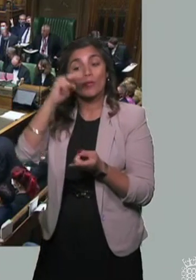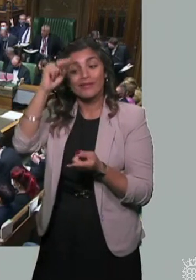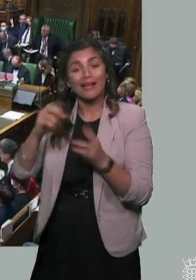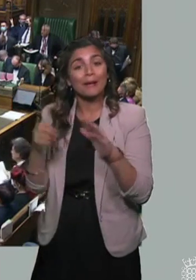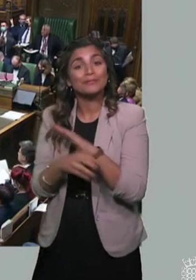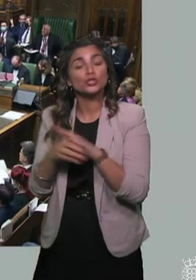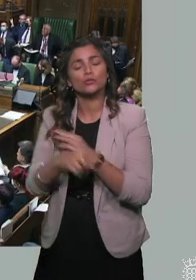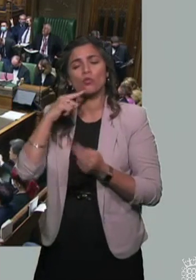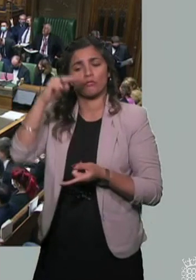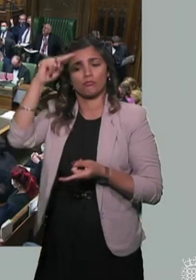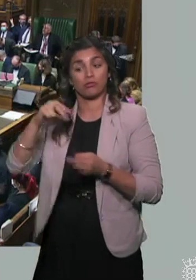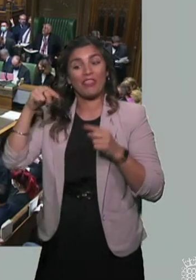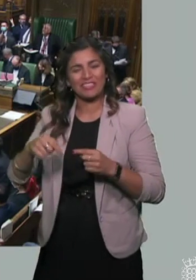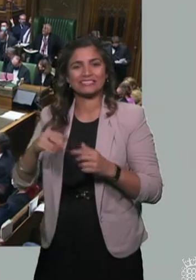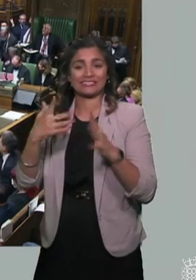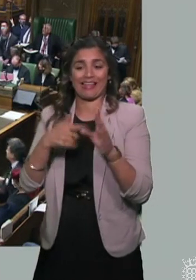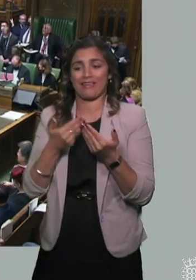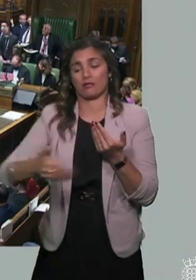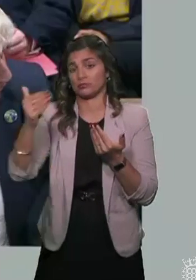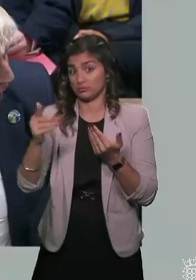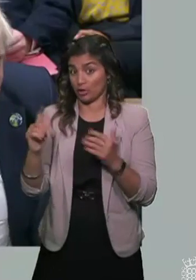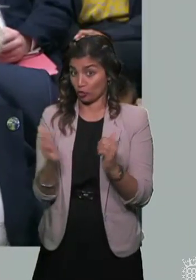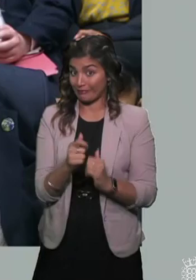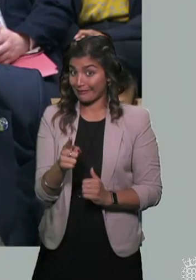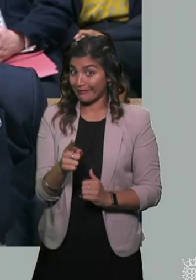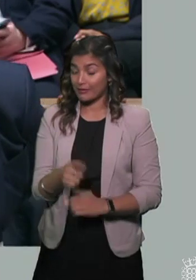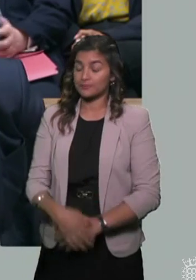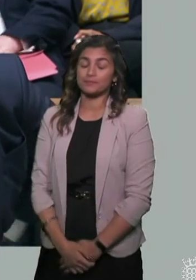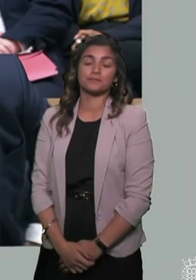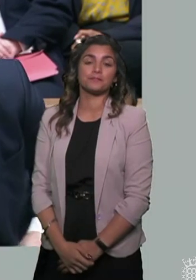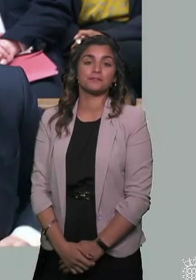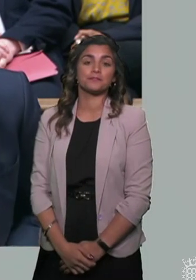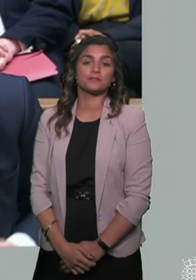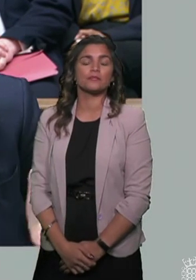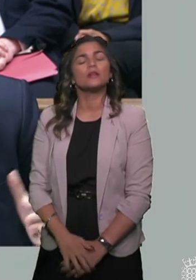I welcome the right honourable Gentleman to his place.